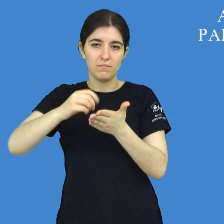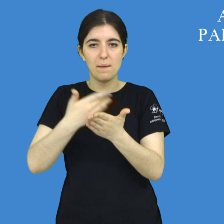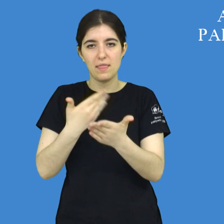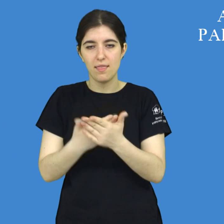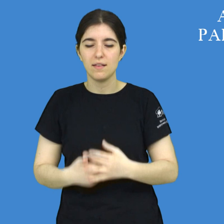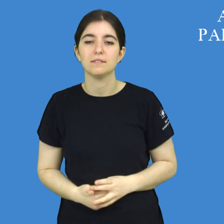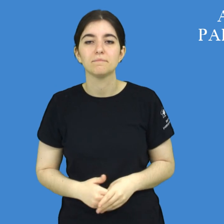certificado